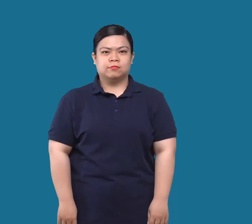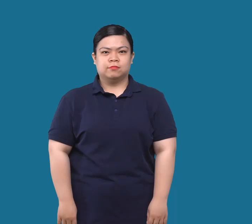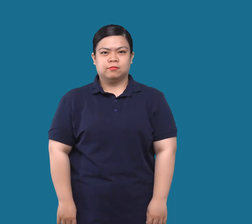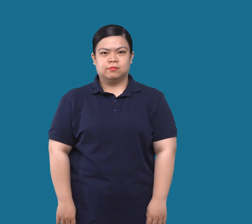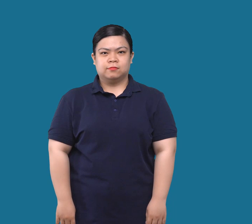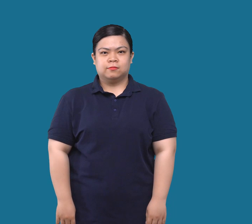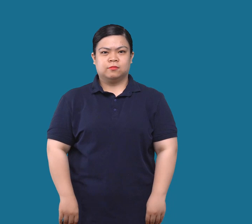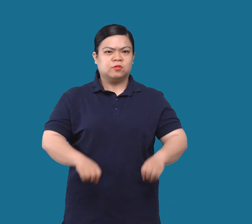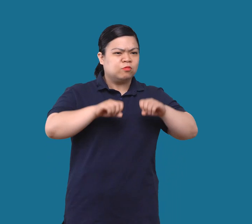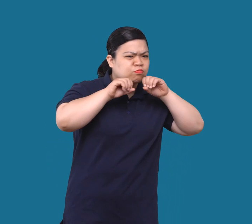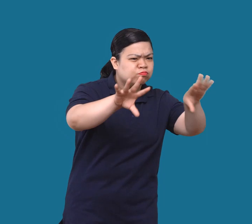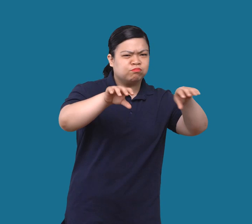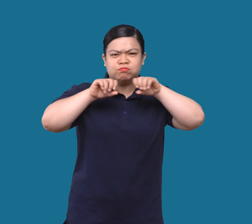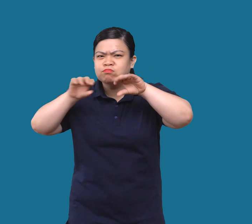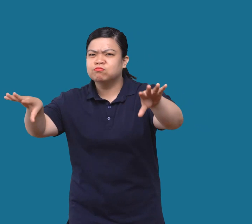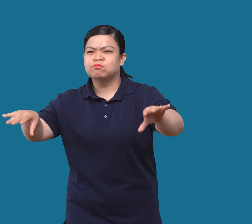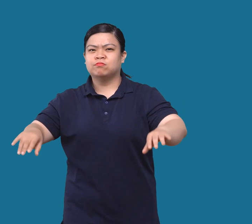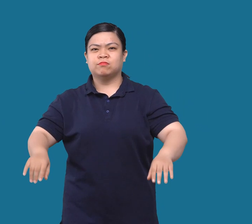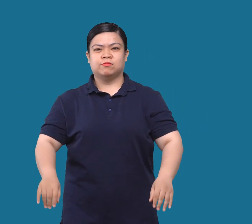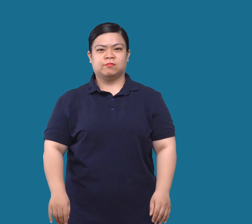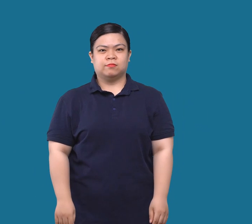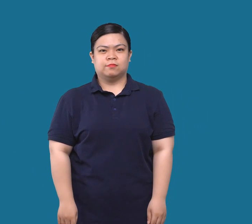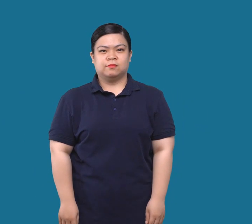phát động